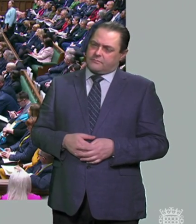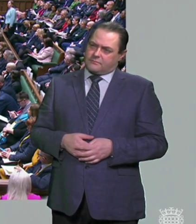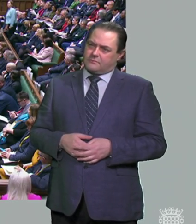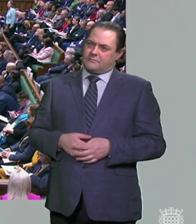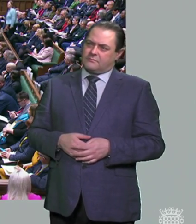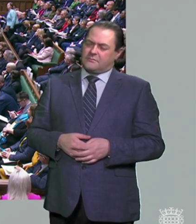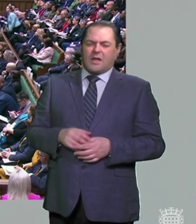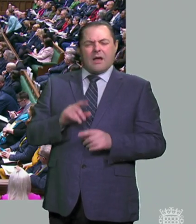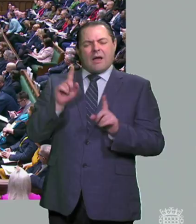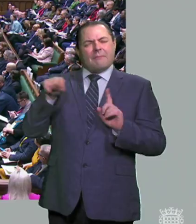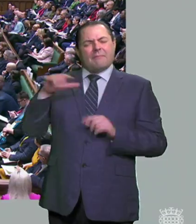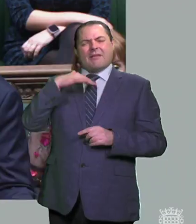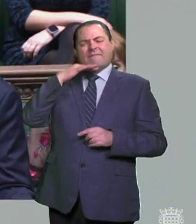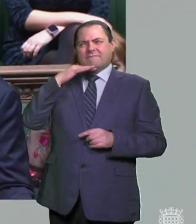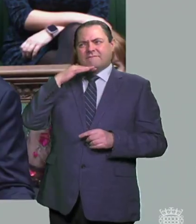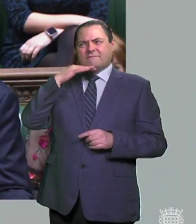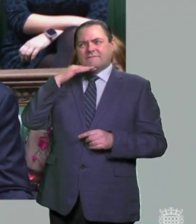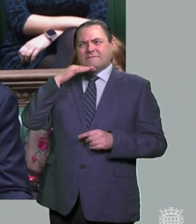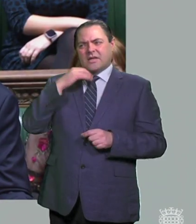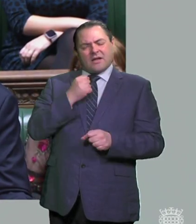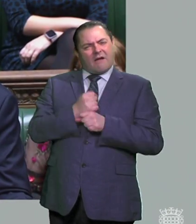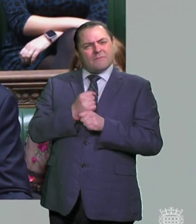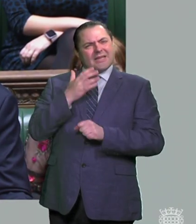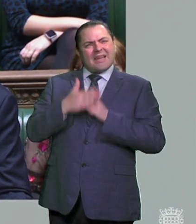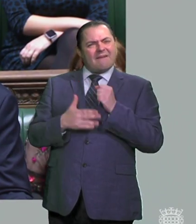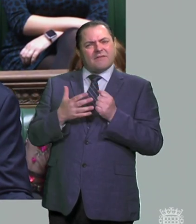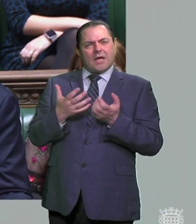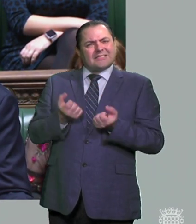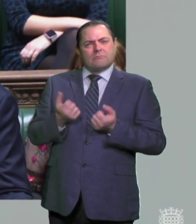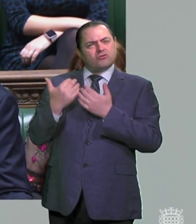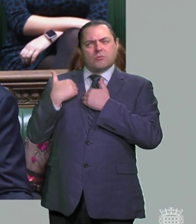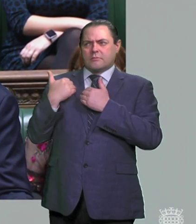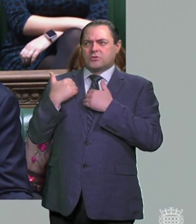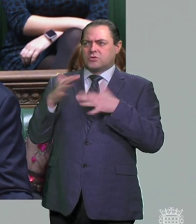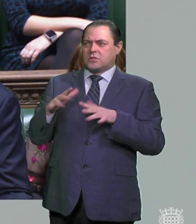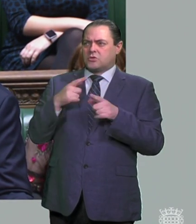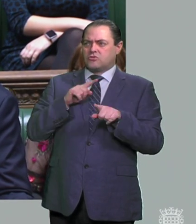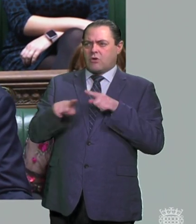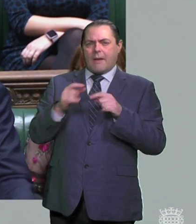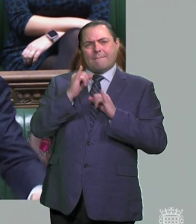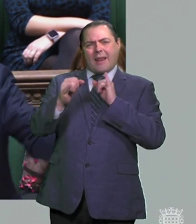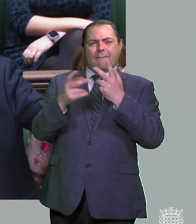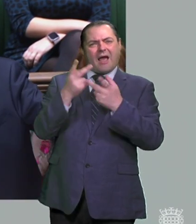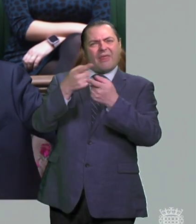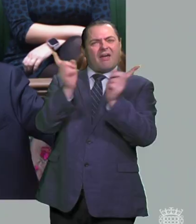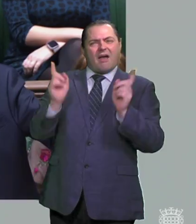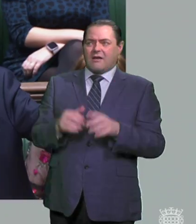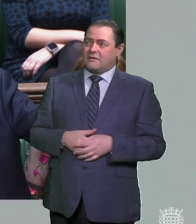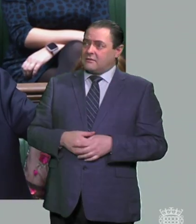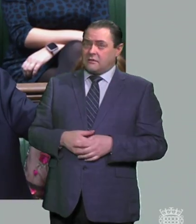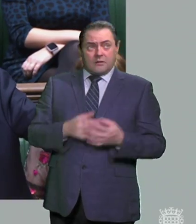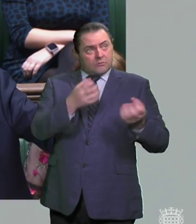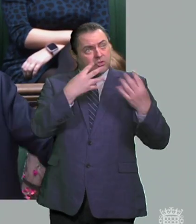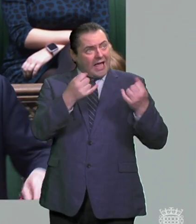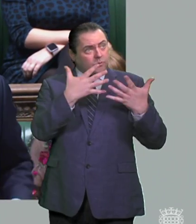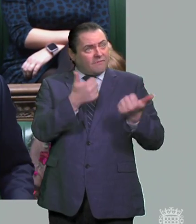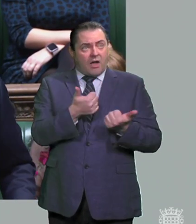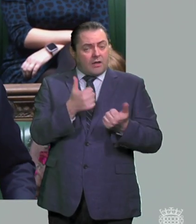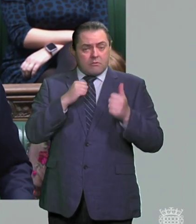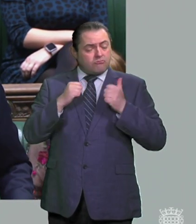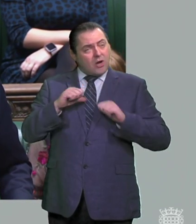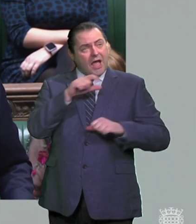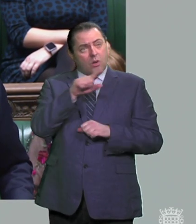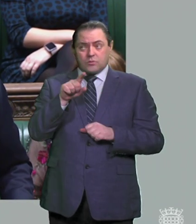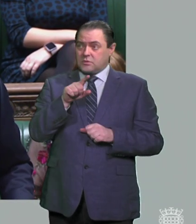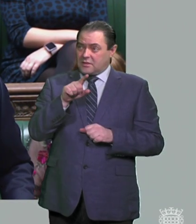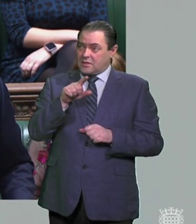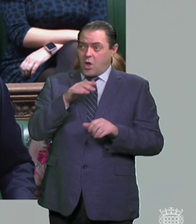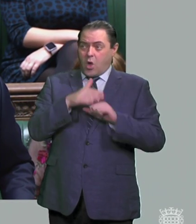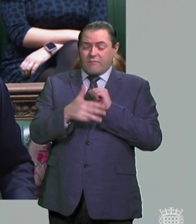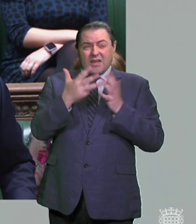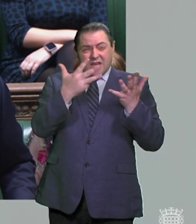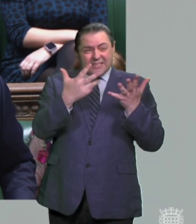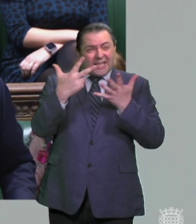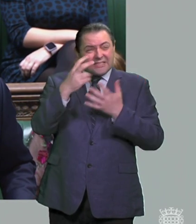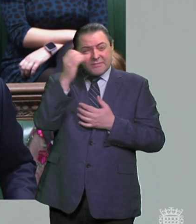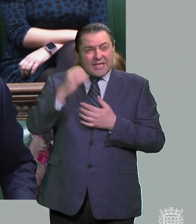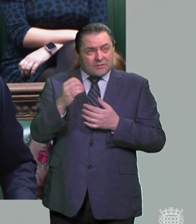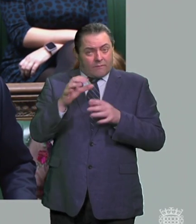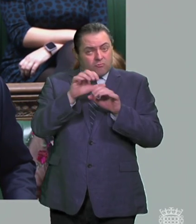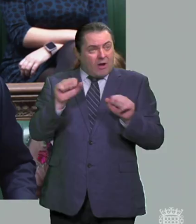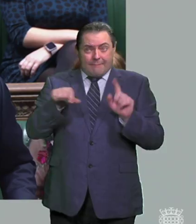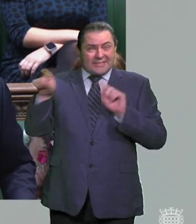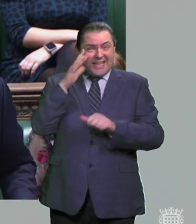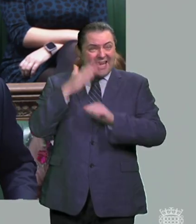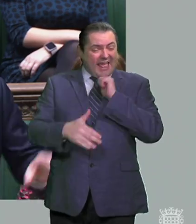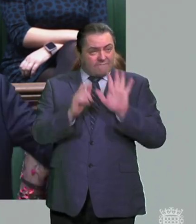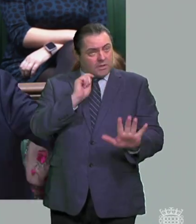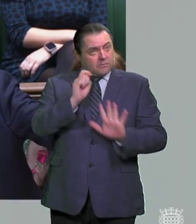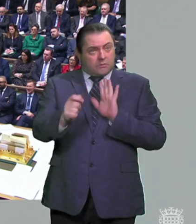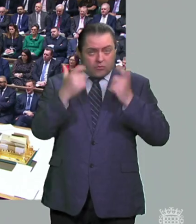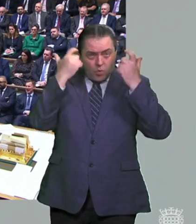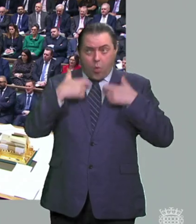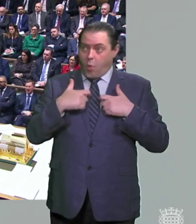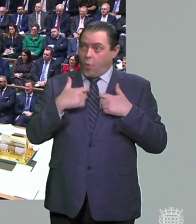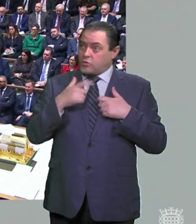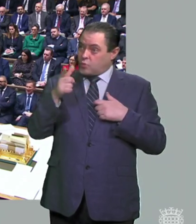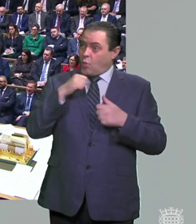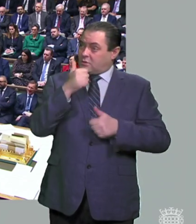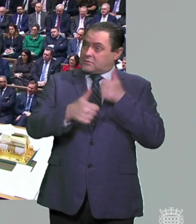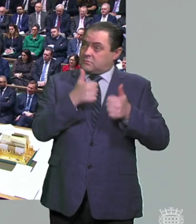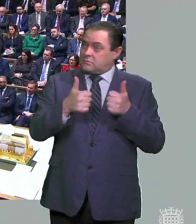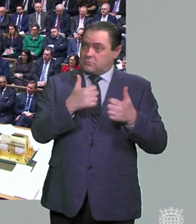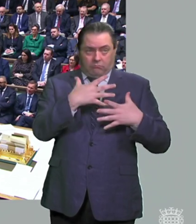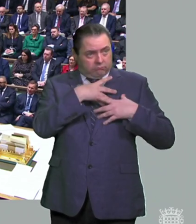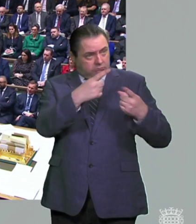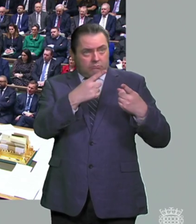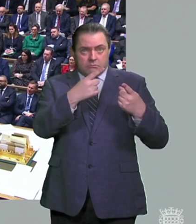People are fed up to the back teeth with a Government who never take responsibility and just try to blame everyone else— If Government Members are proud of the fact that over 98% of rapists are never put before a court, let them shout about it.